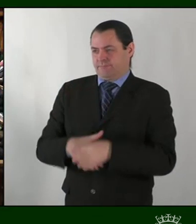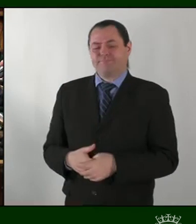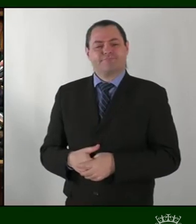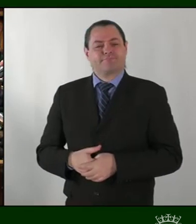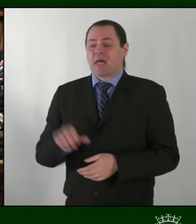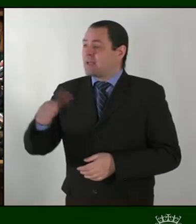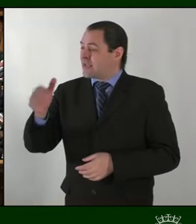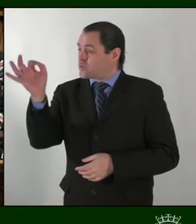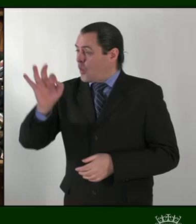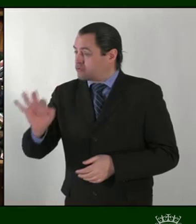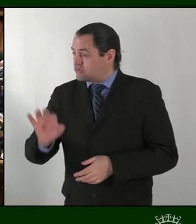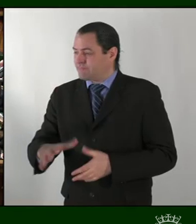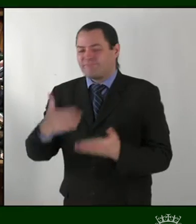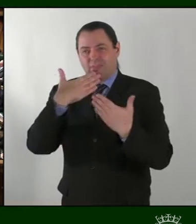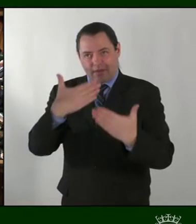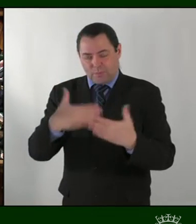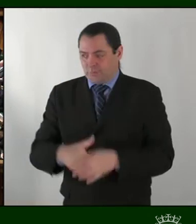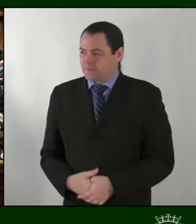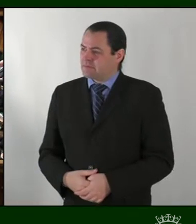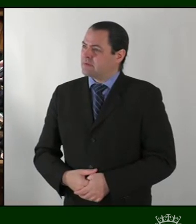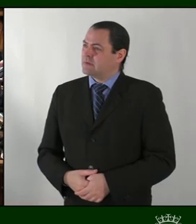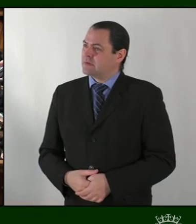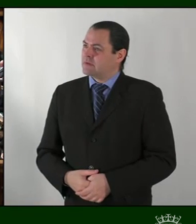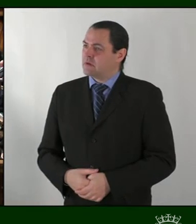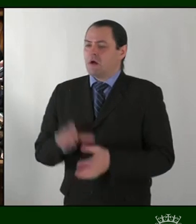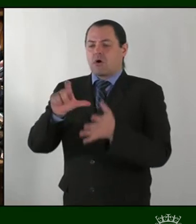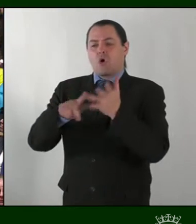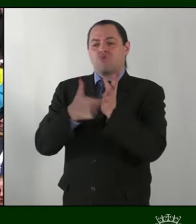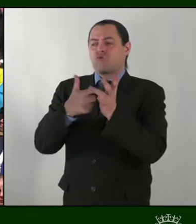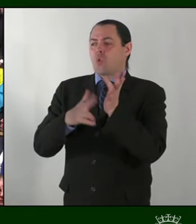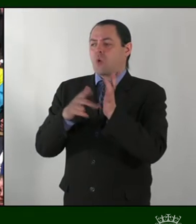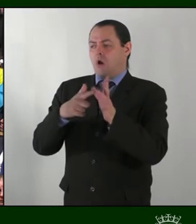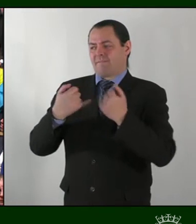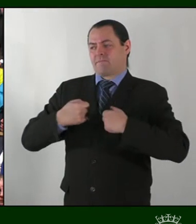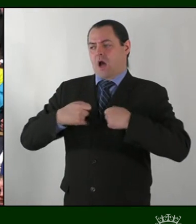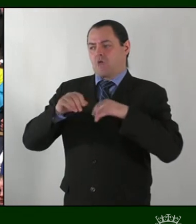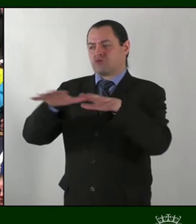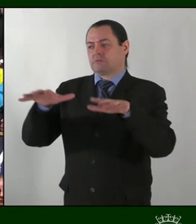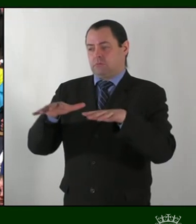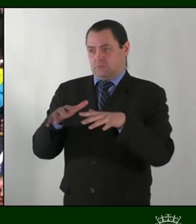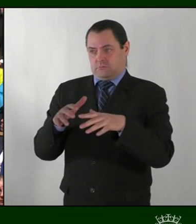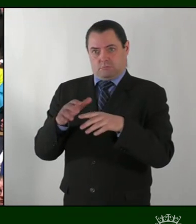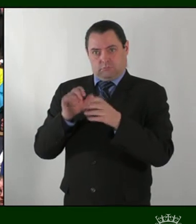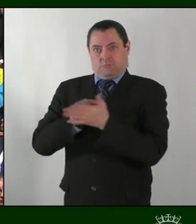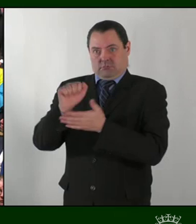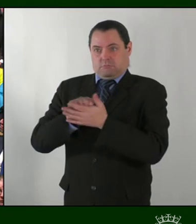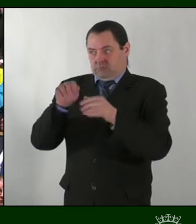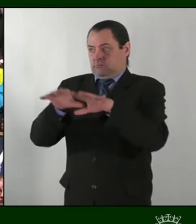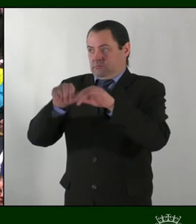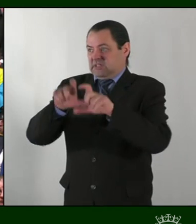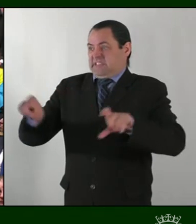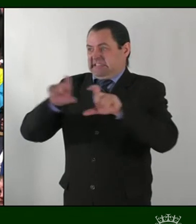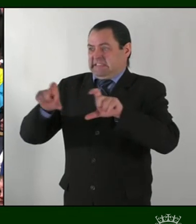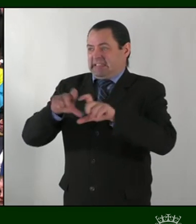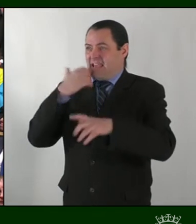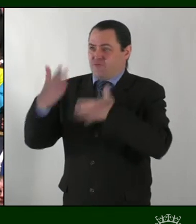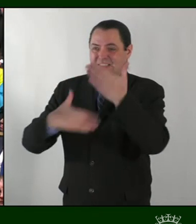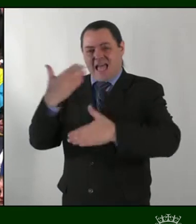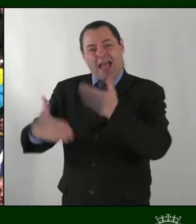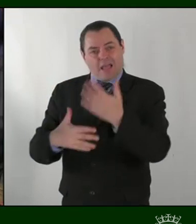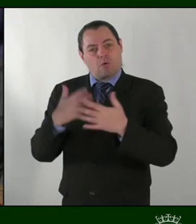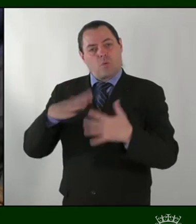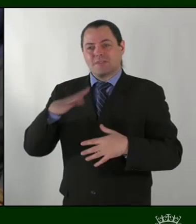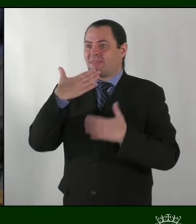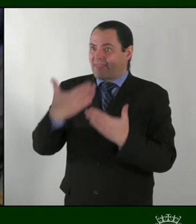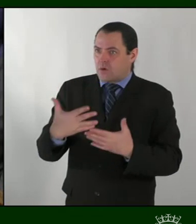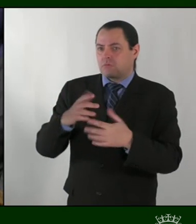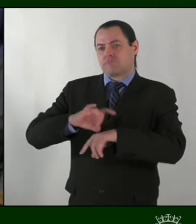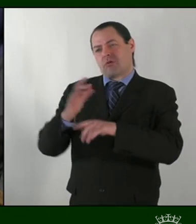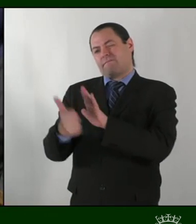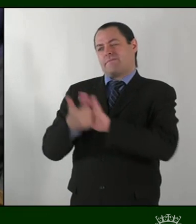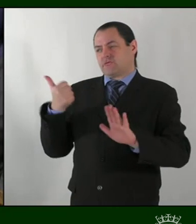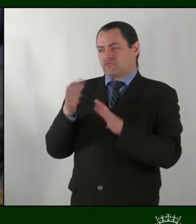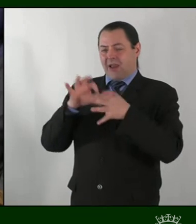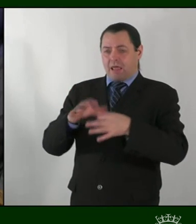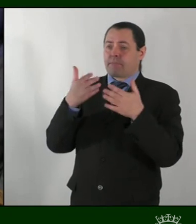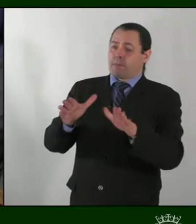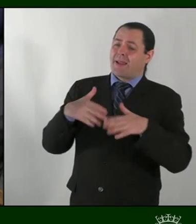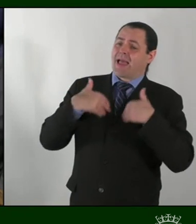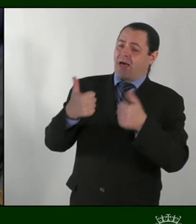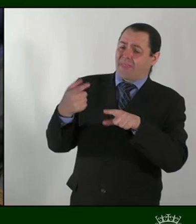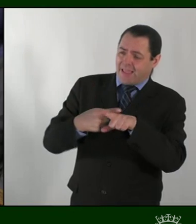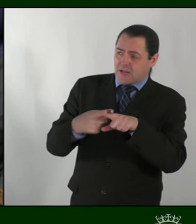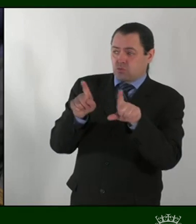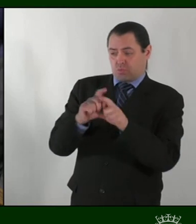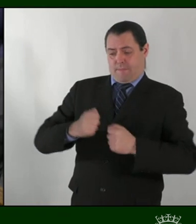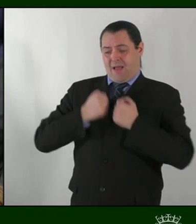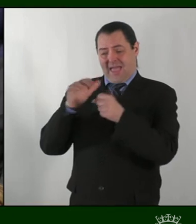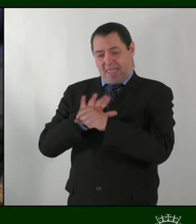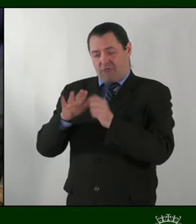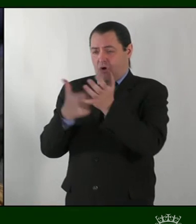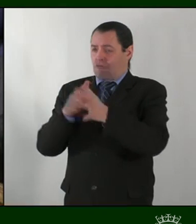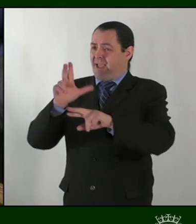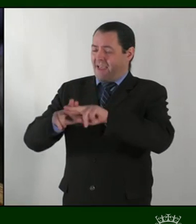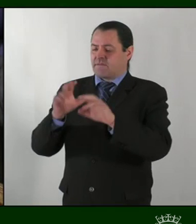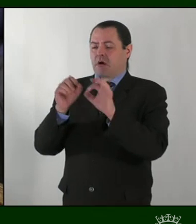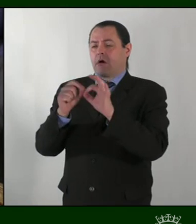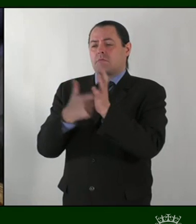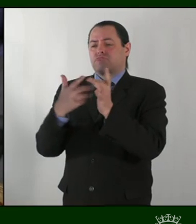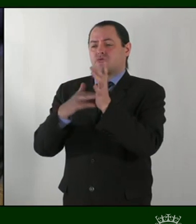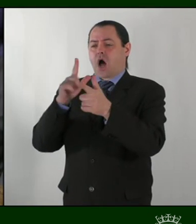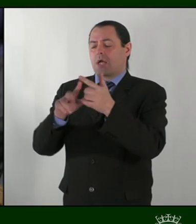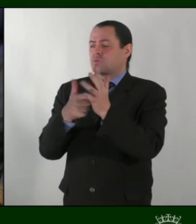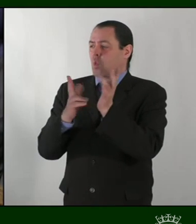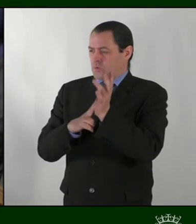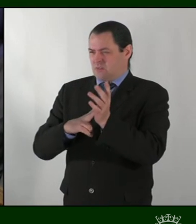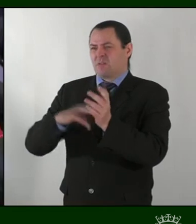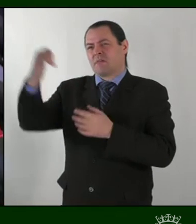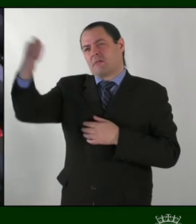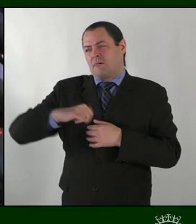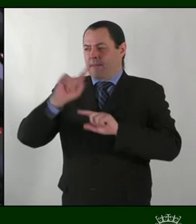As the coronavirus hits the headlines every day, will the Prime Minister join me in thanking and paying tribute to the supreme professionalism of those at Public Health England and, in my area, to RAF Brize Norton for bringing home people who have been affected?